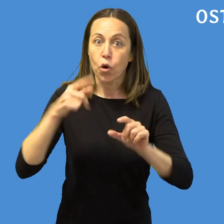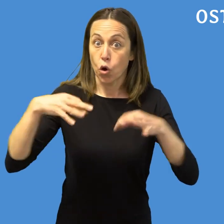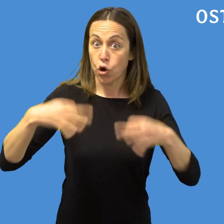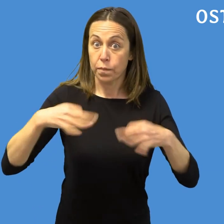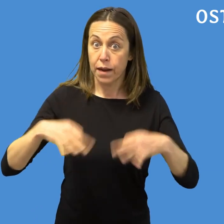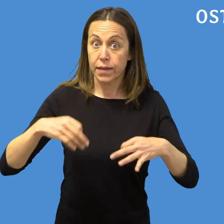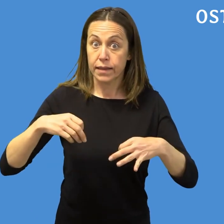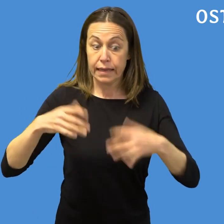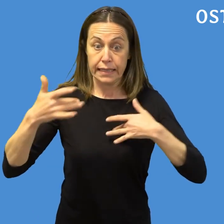normal